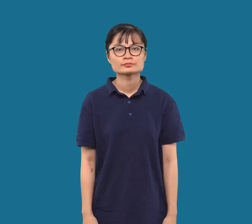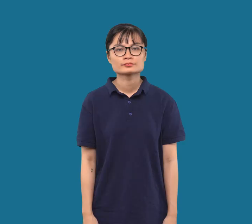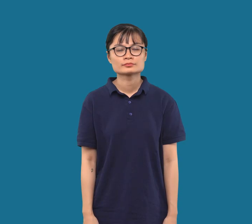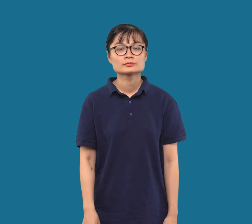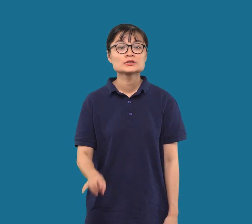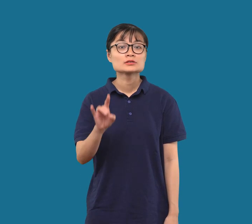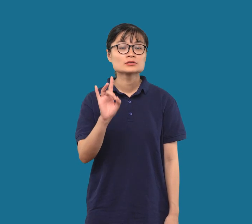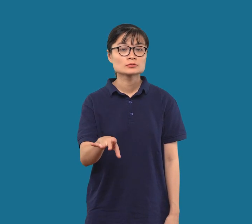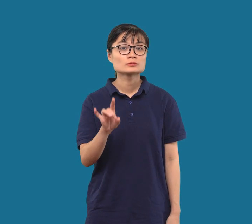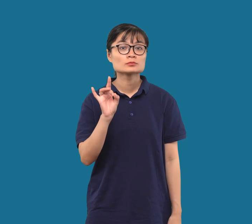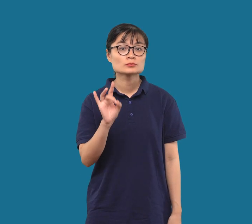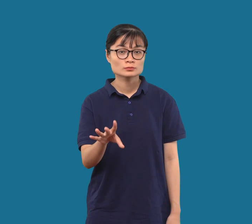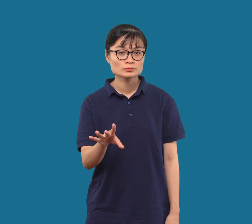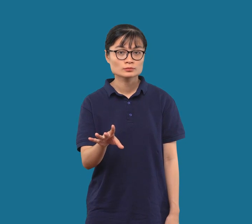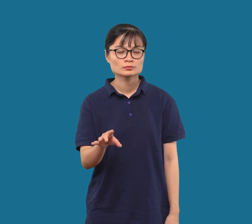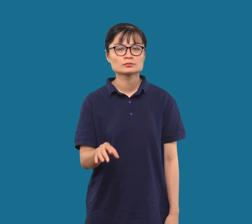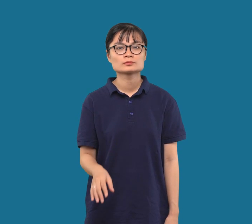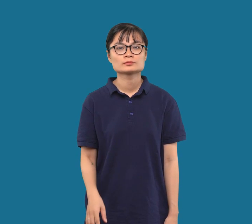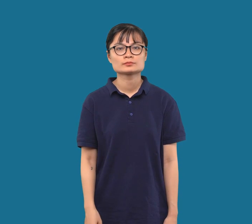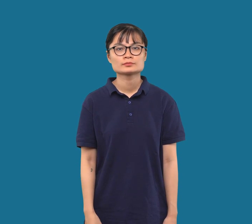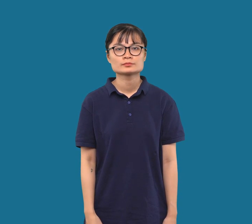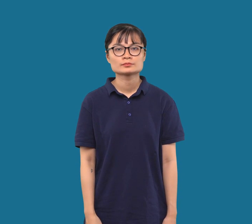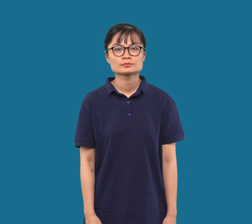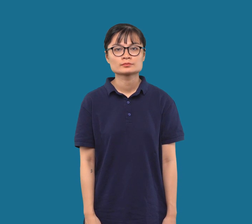tinh trùng